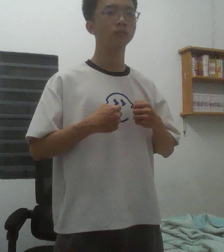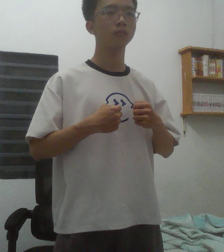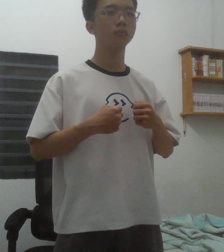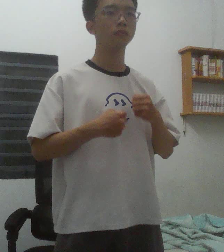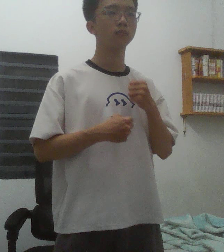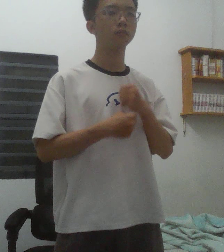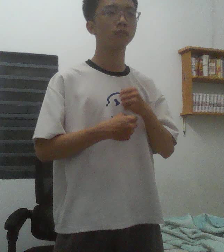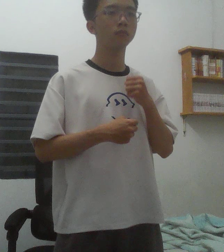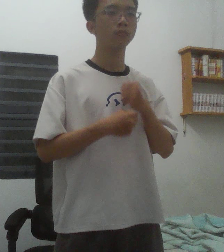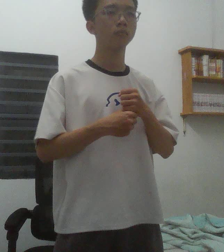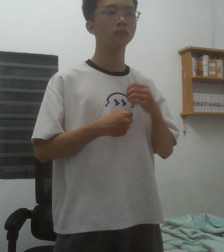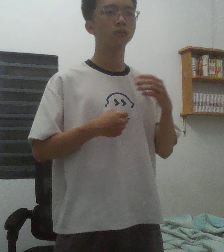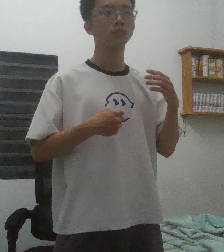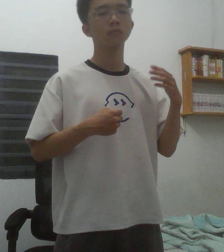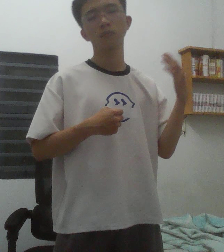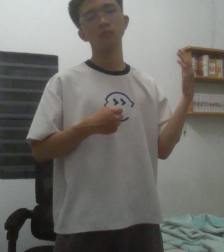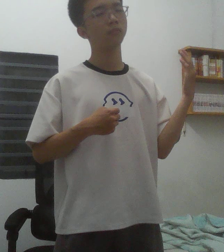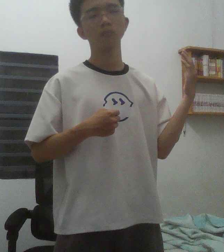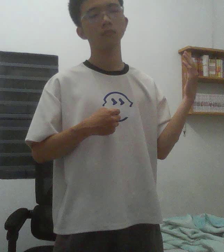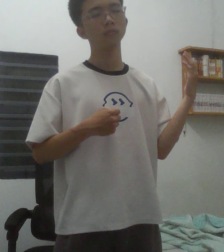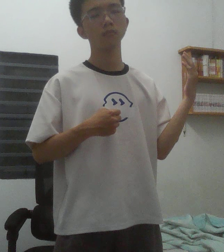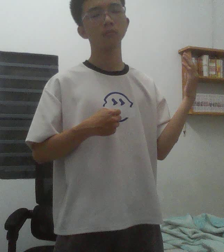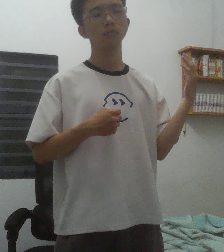that nghiep